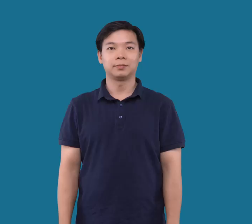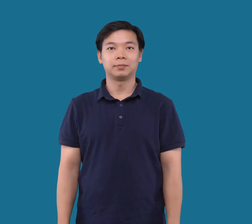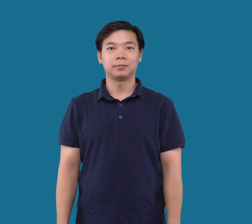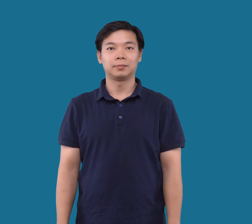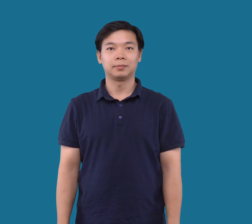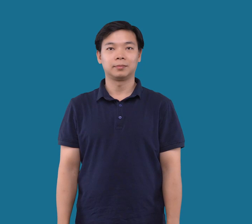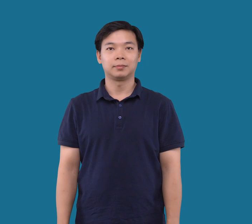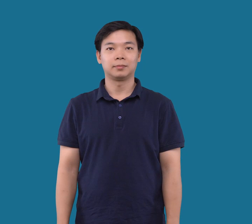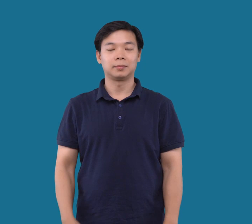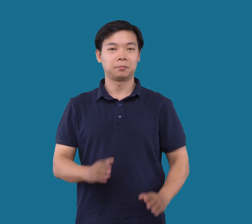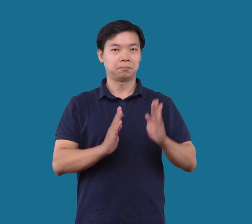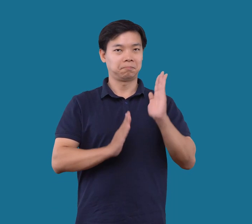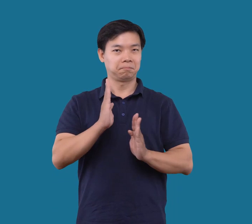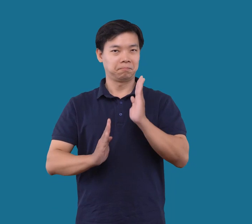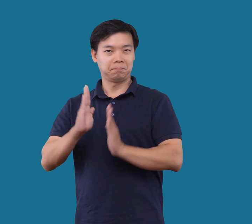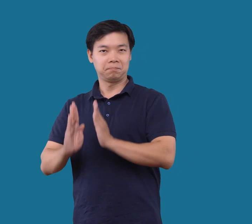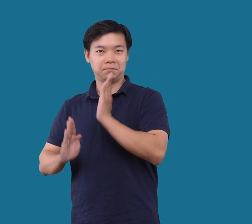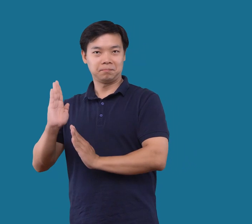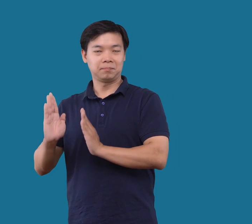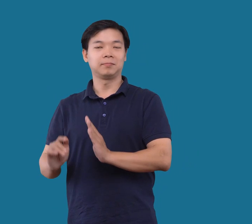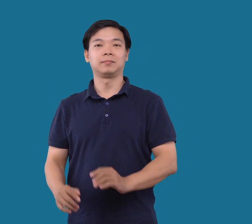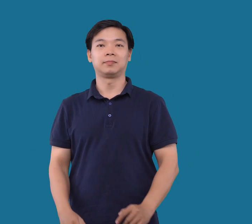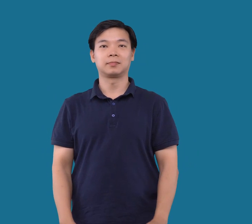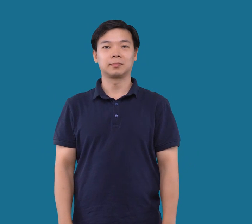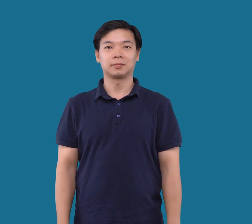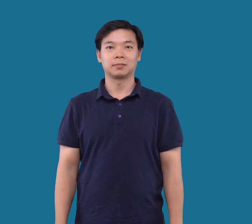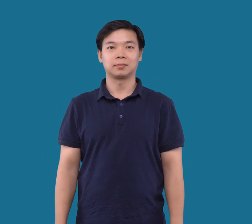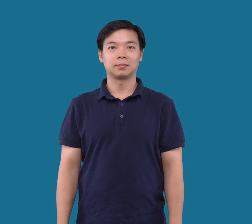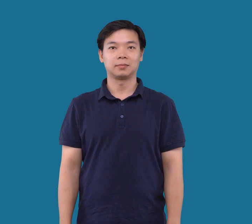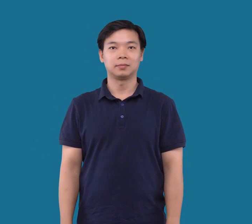đô thị